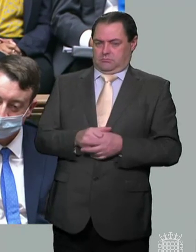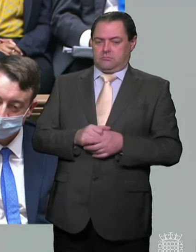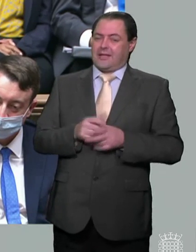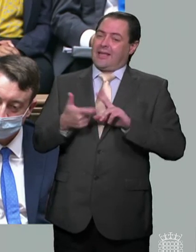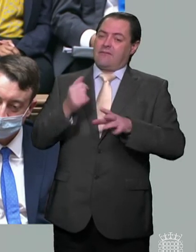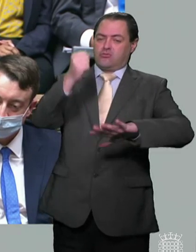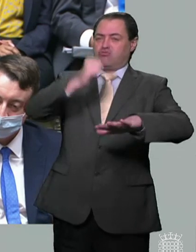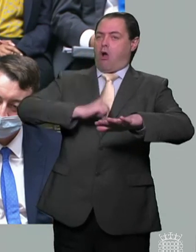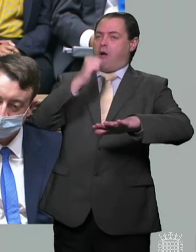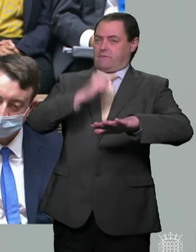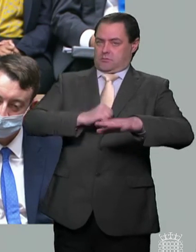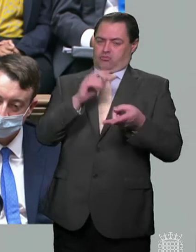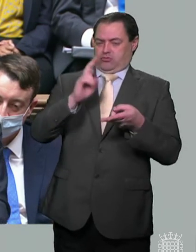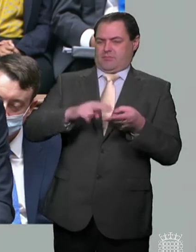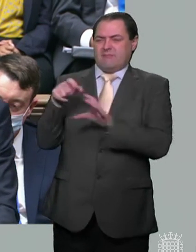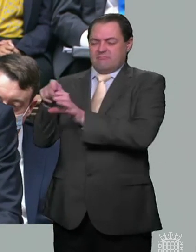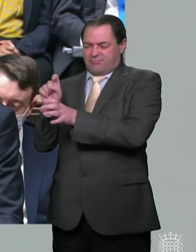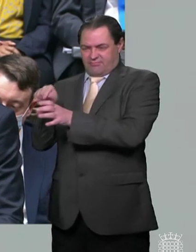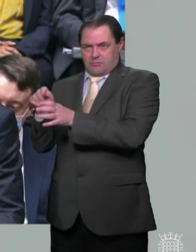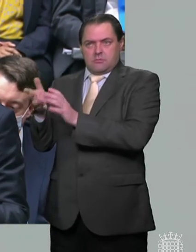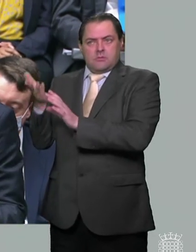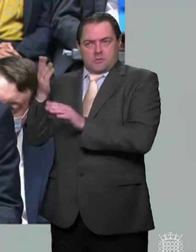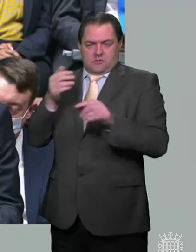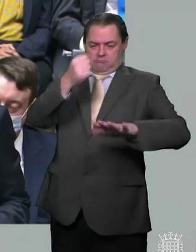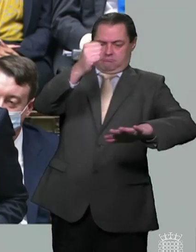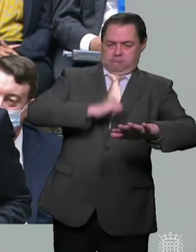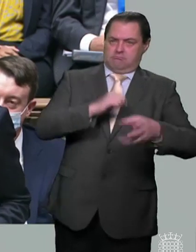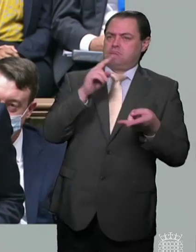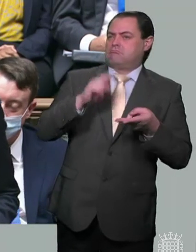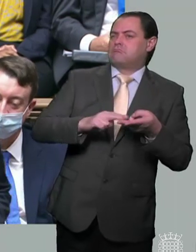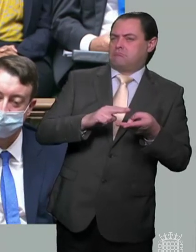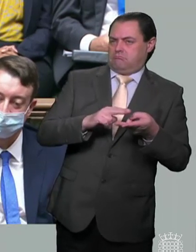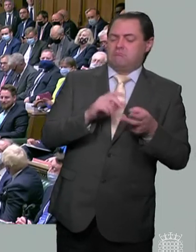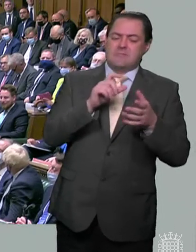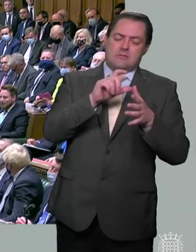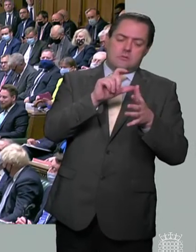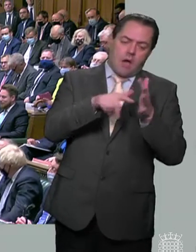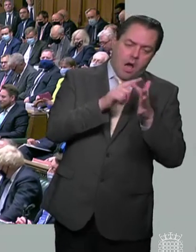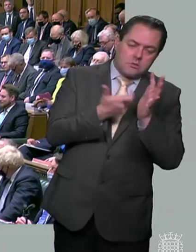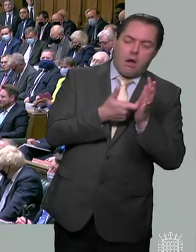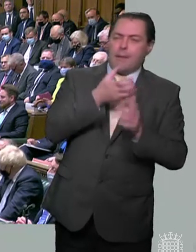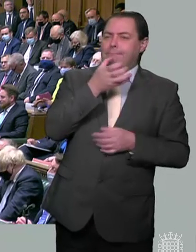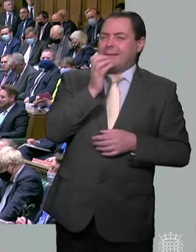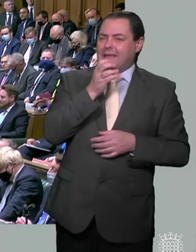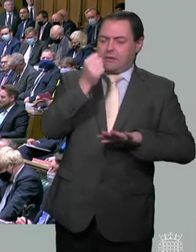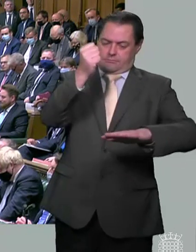Draught relief will apply a new lower rate of duty on draught beer and cider.